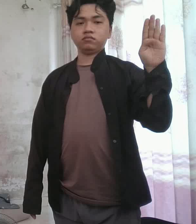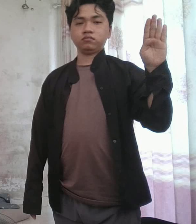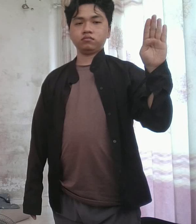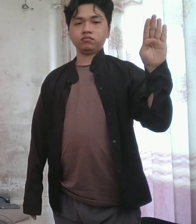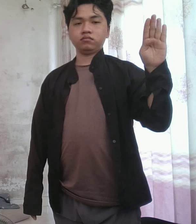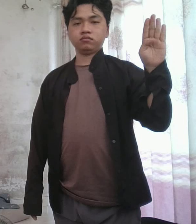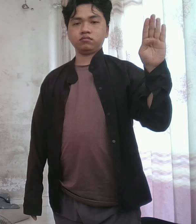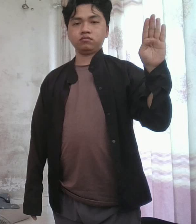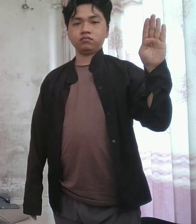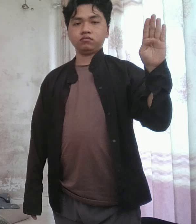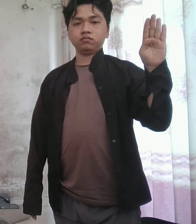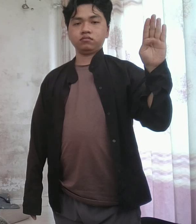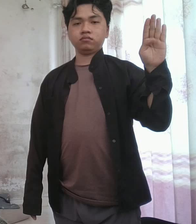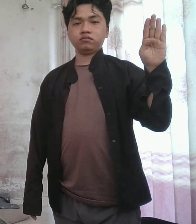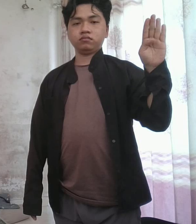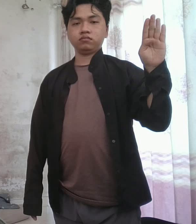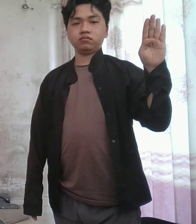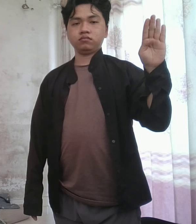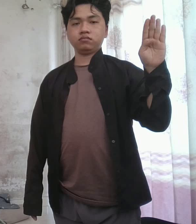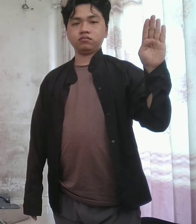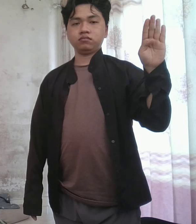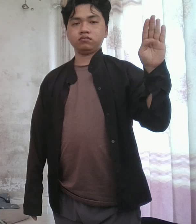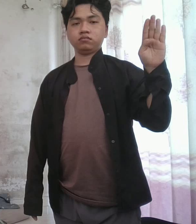b